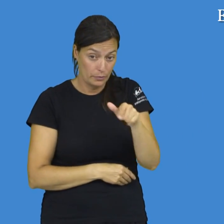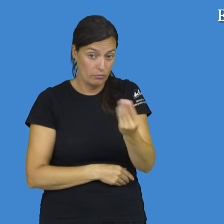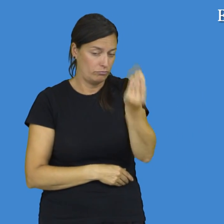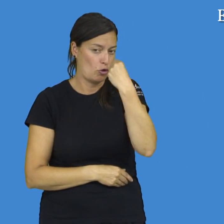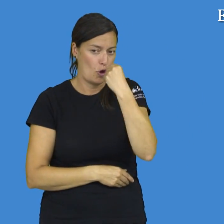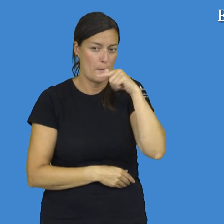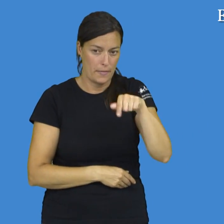comer